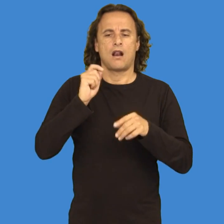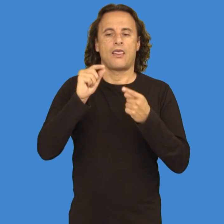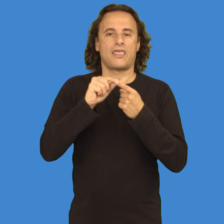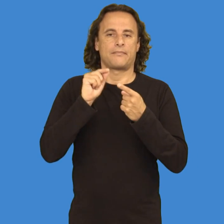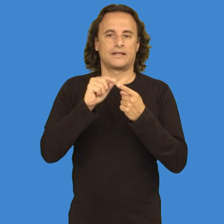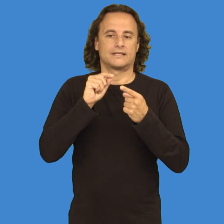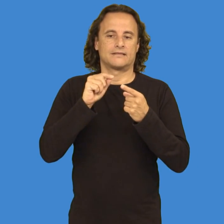diabetes